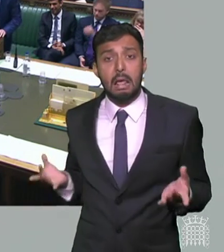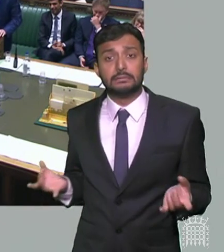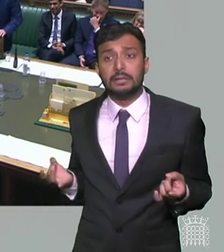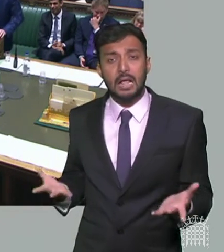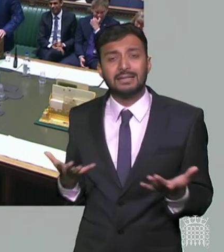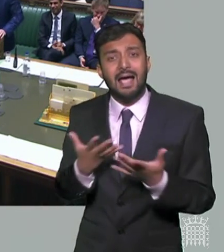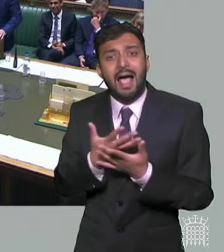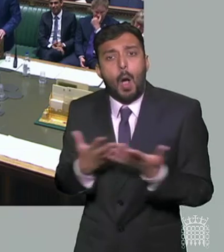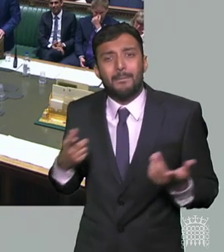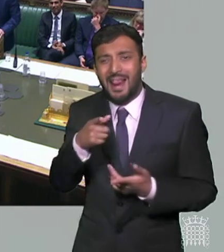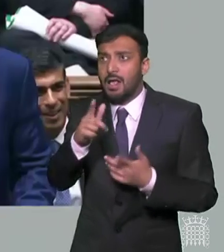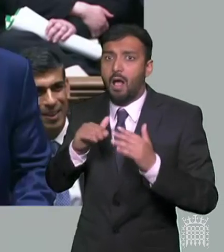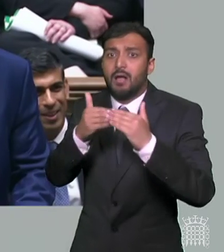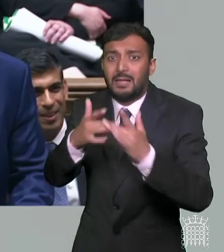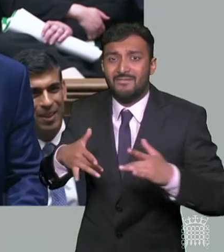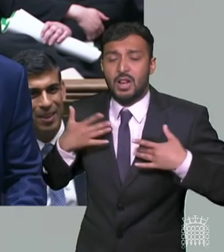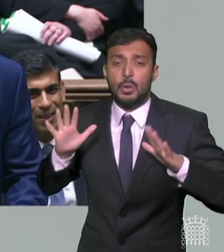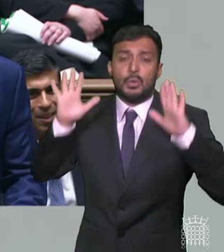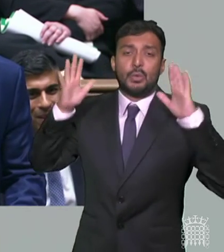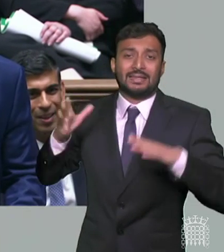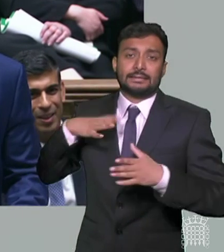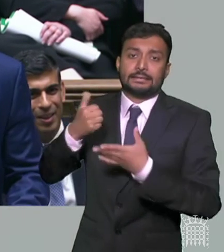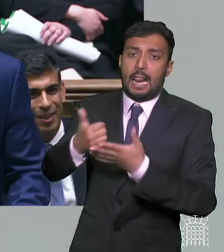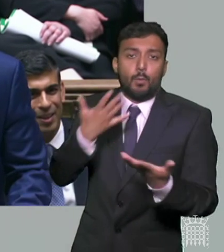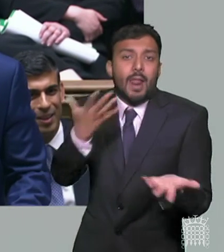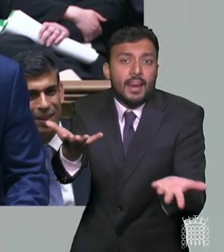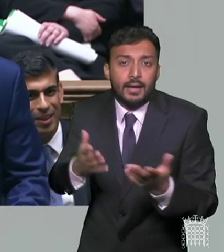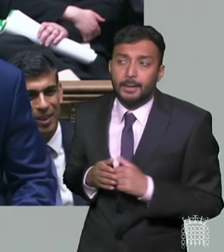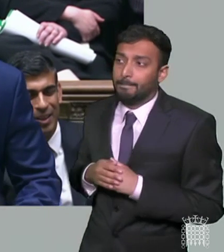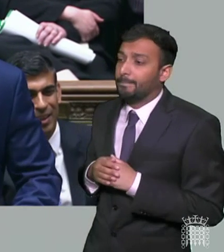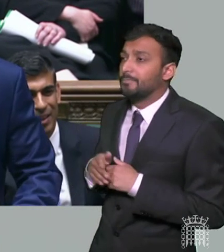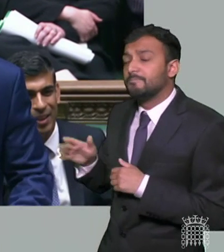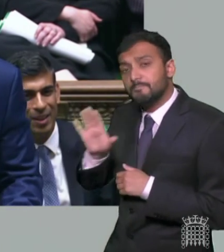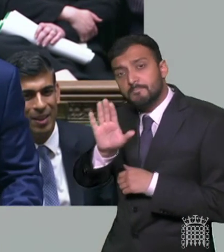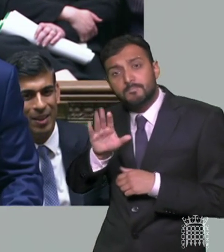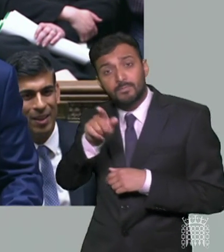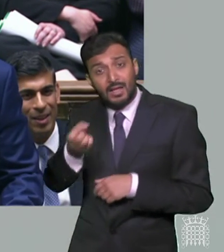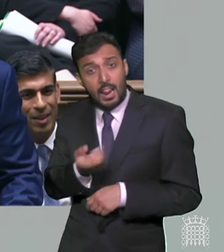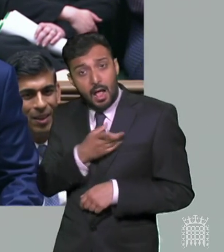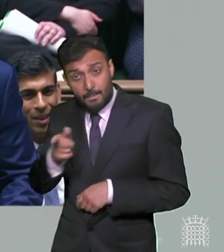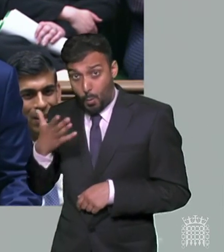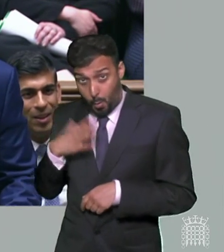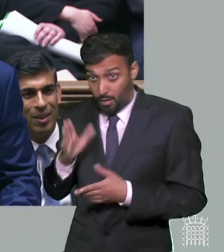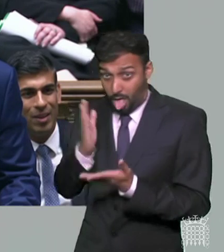If the Labour party and the right honourable Lady want to help working people, they should be clear in standing up against these militant, reckless